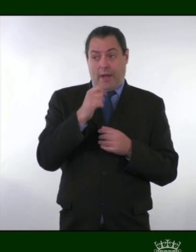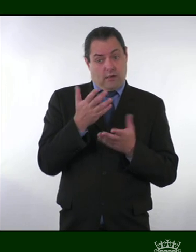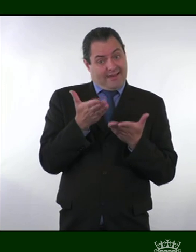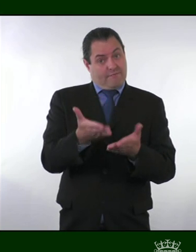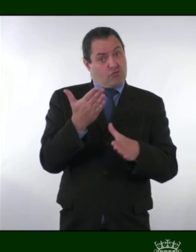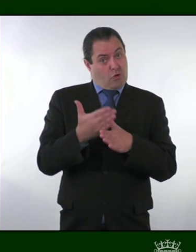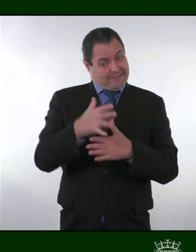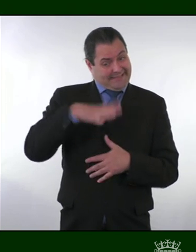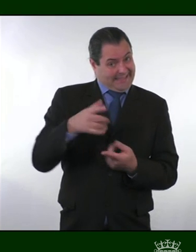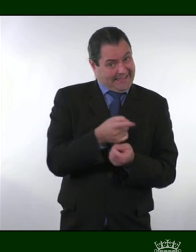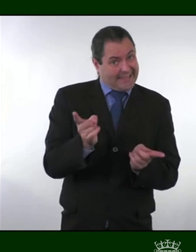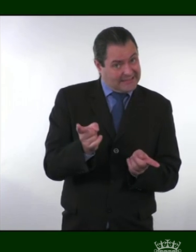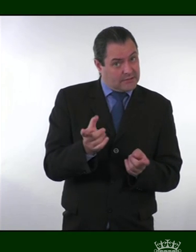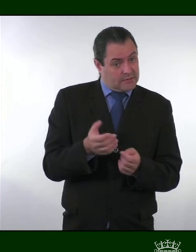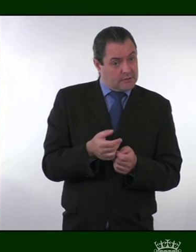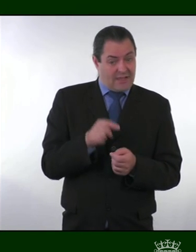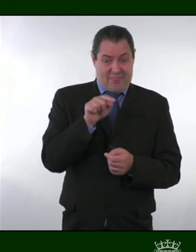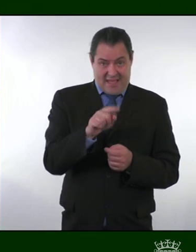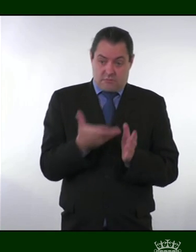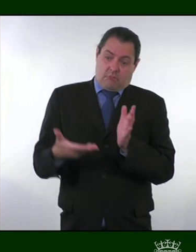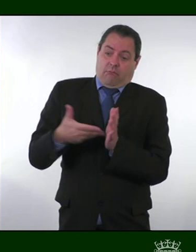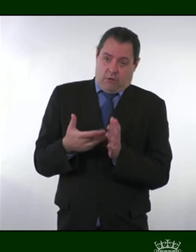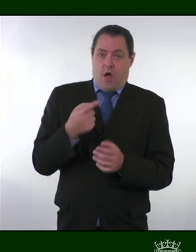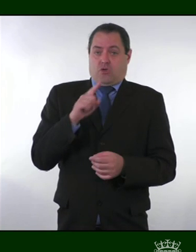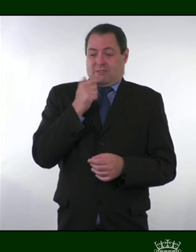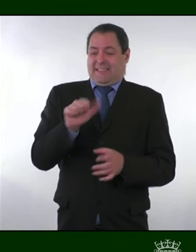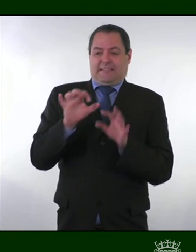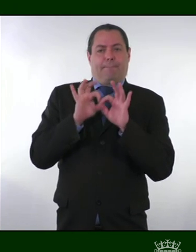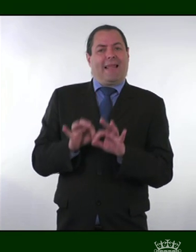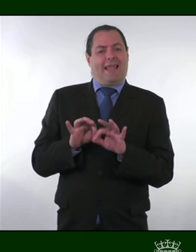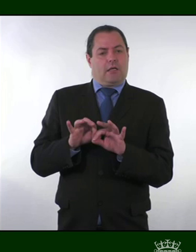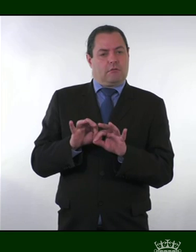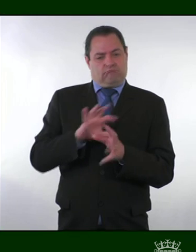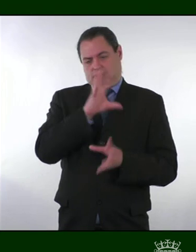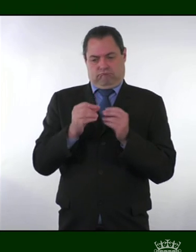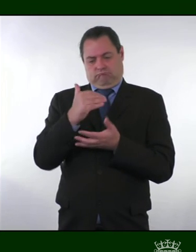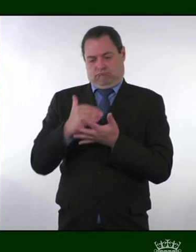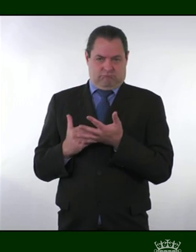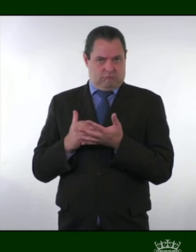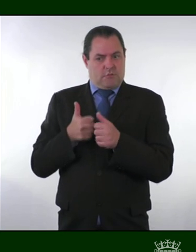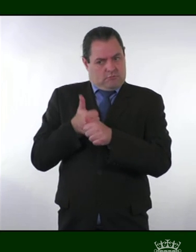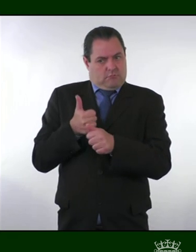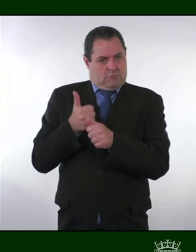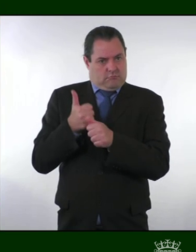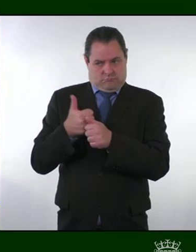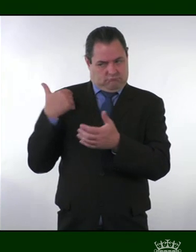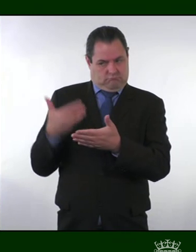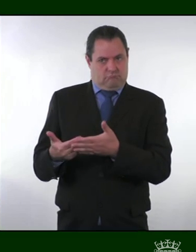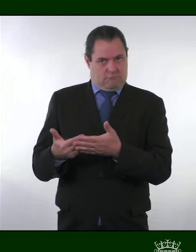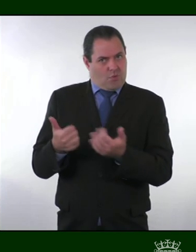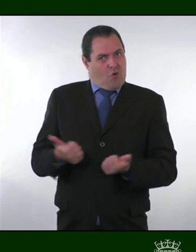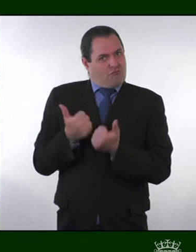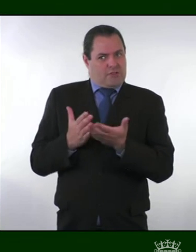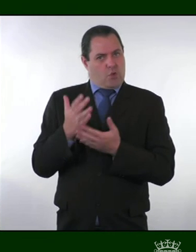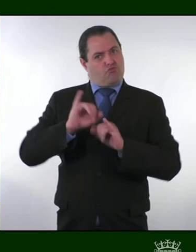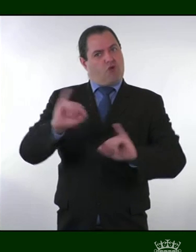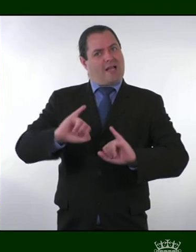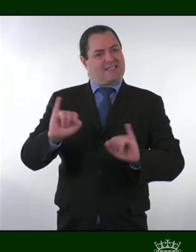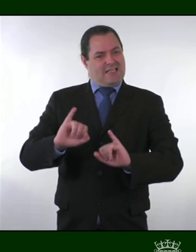That is in addition to a £160 billion package that we have spent to support the economy throughout this crisis.